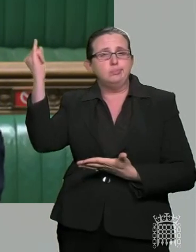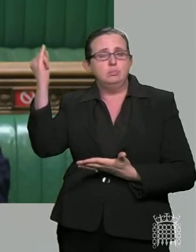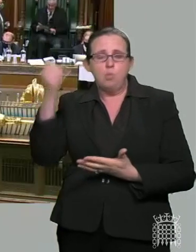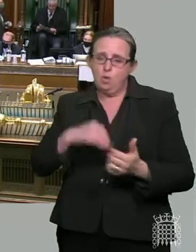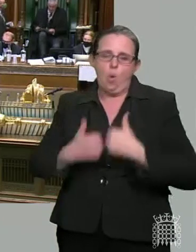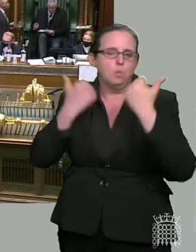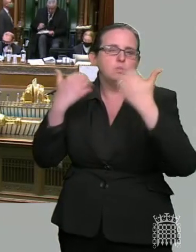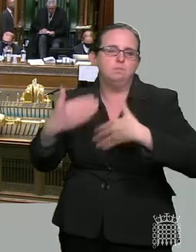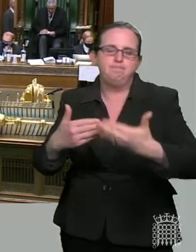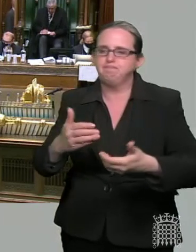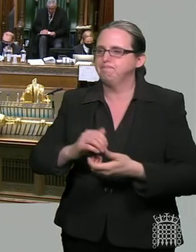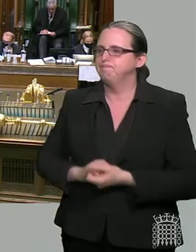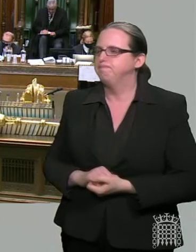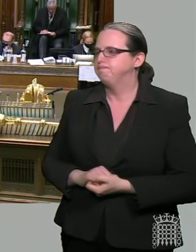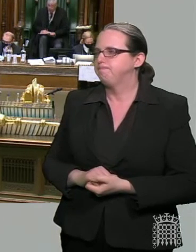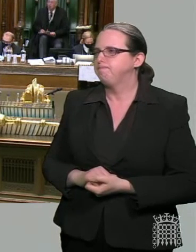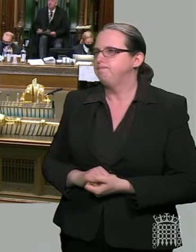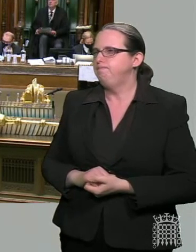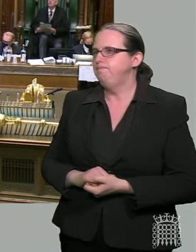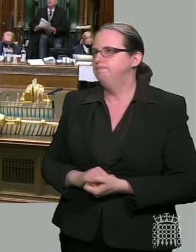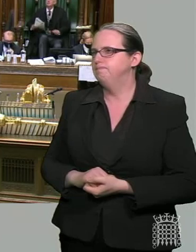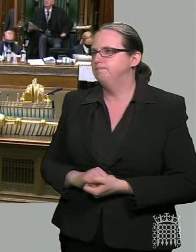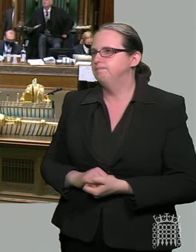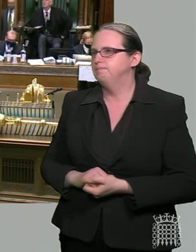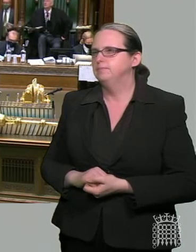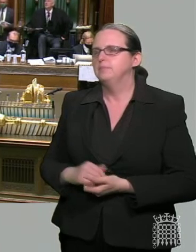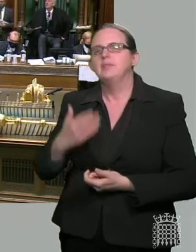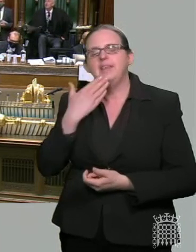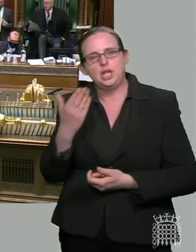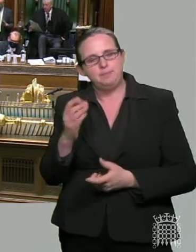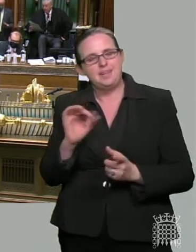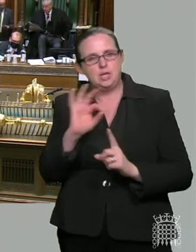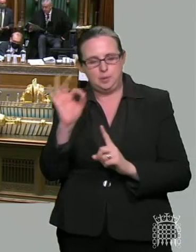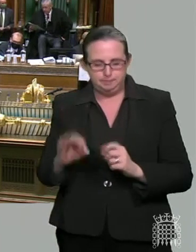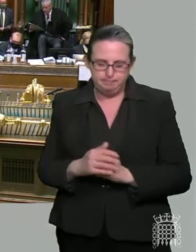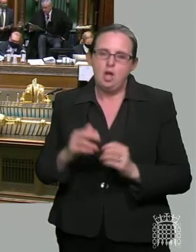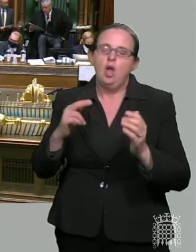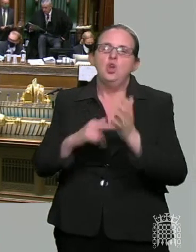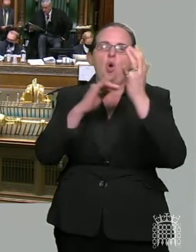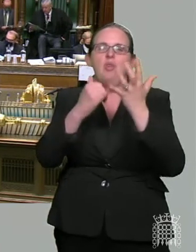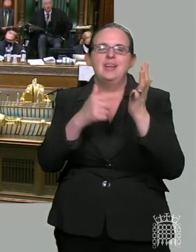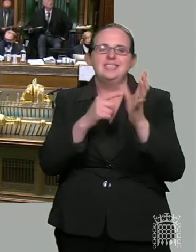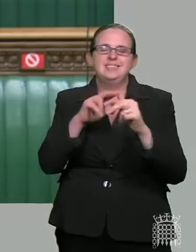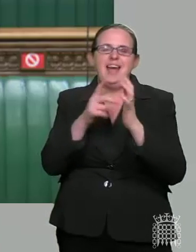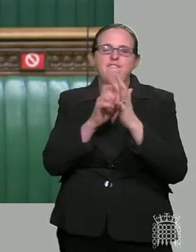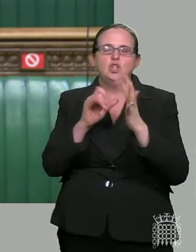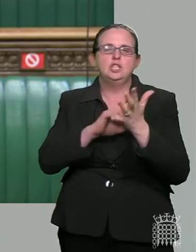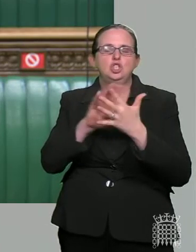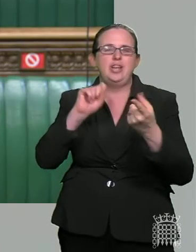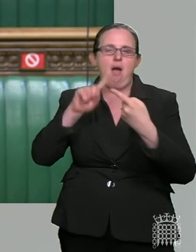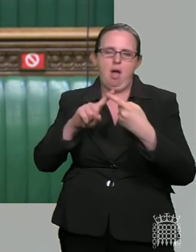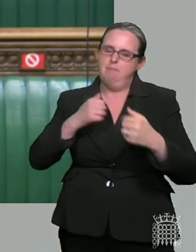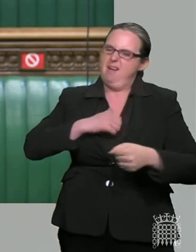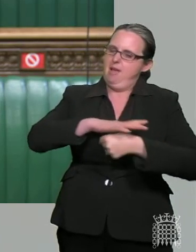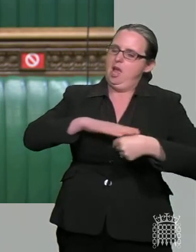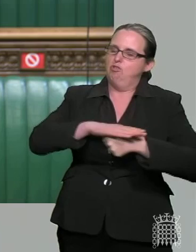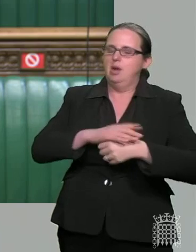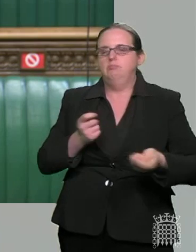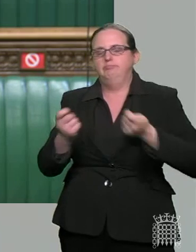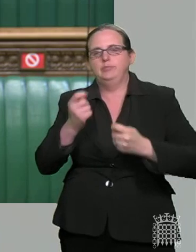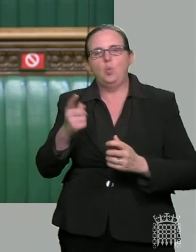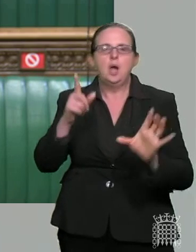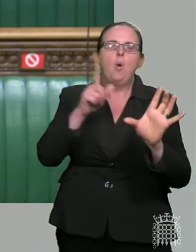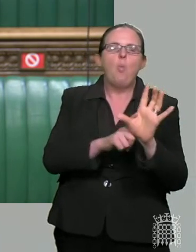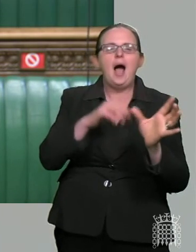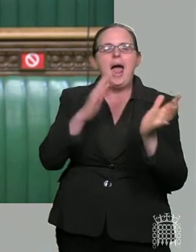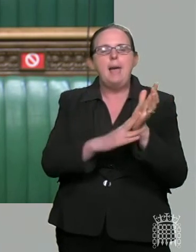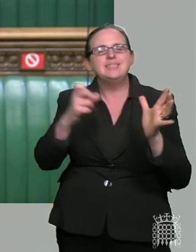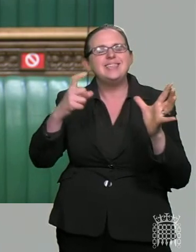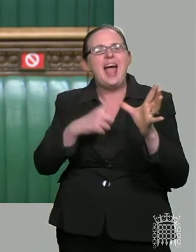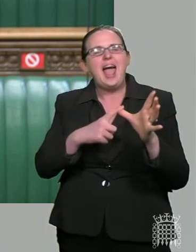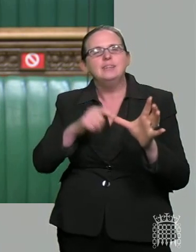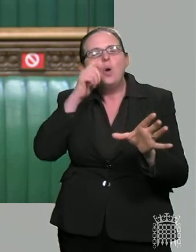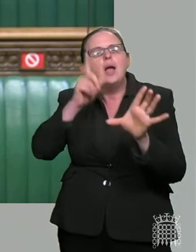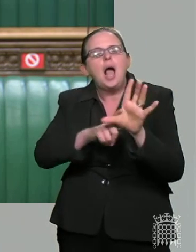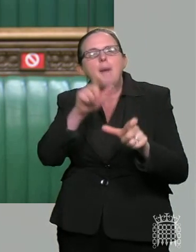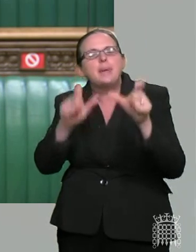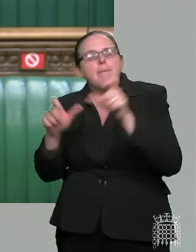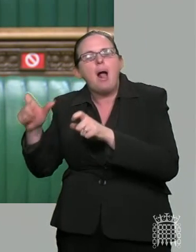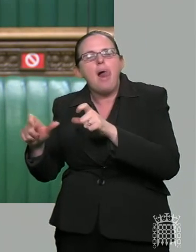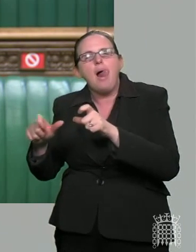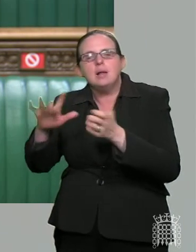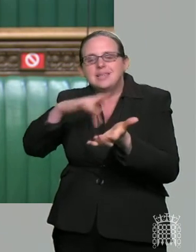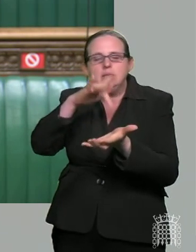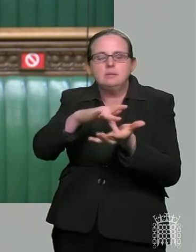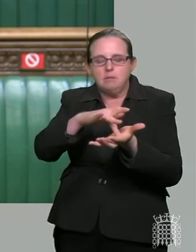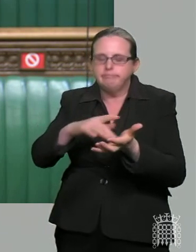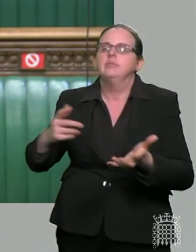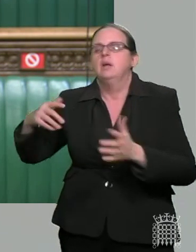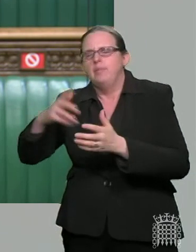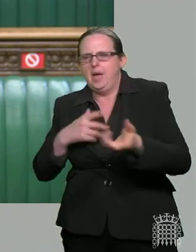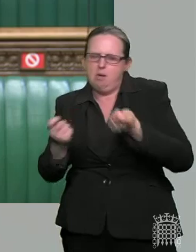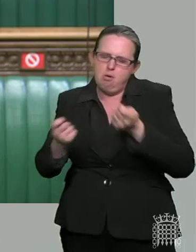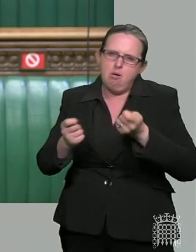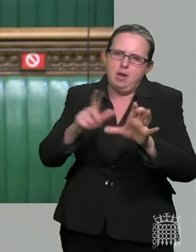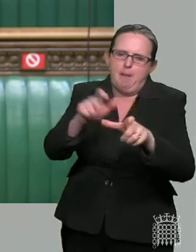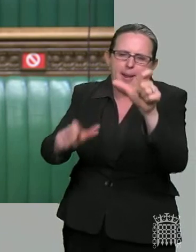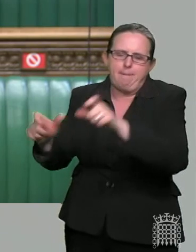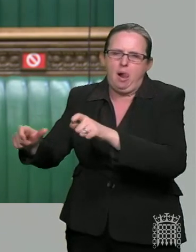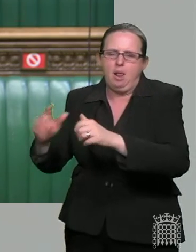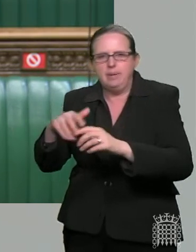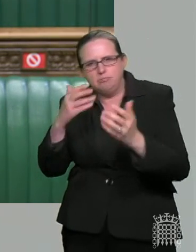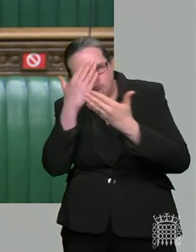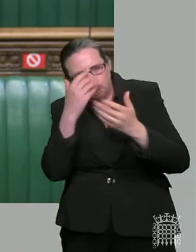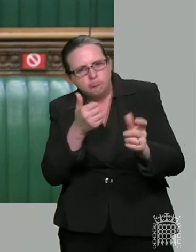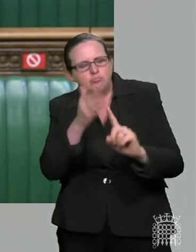Jo GideonNorth Staffordshire YMCA in my constituency undertakes fantastic work transforming the lives of young people locally in the Stoke-on-Trent community, and I am delighted that it has been recognised for its work through the Queen’s awards for enterprise.